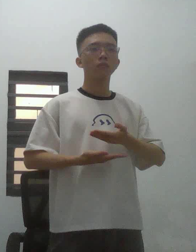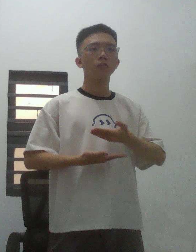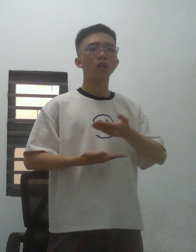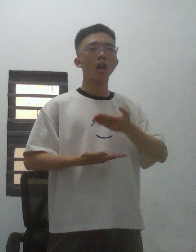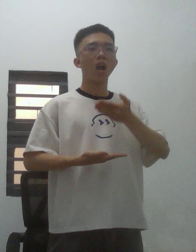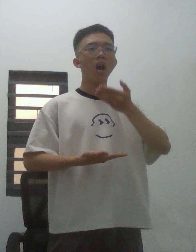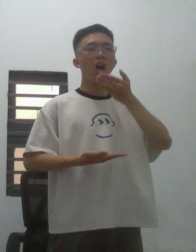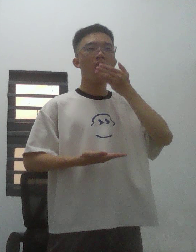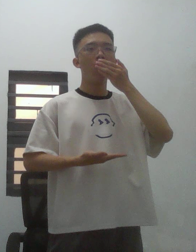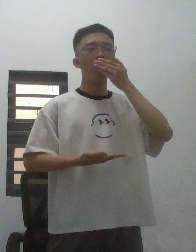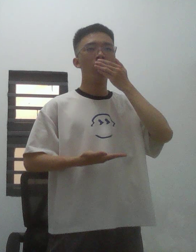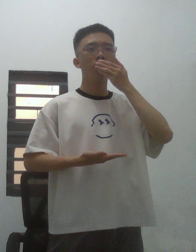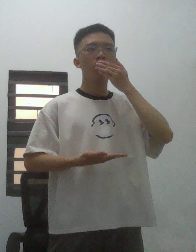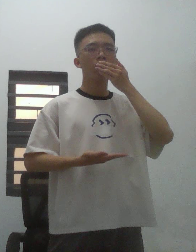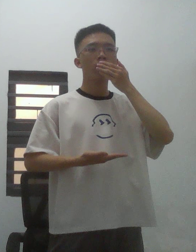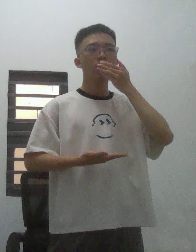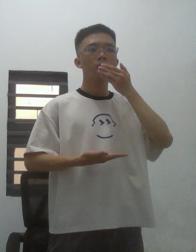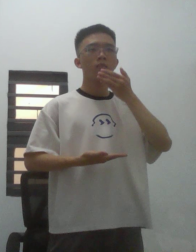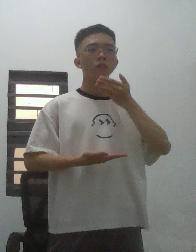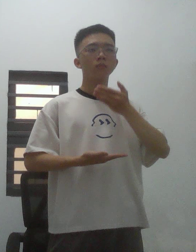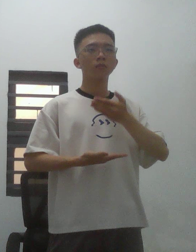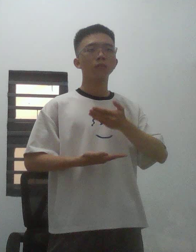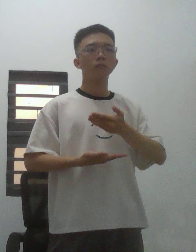sup